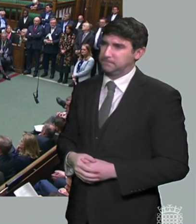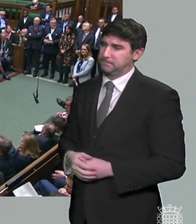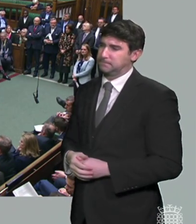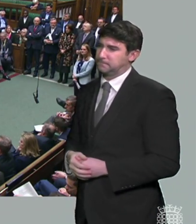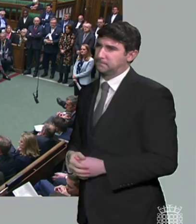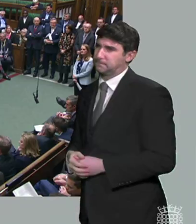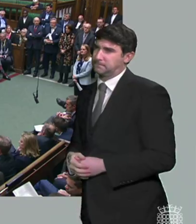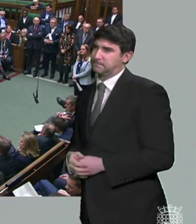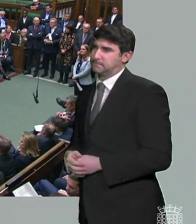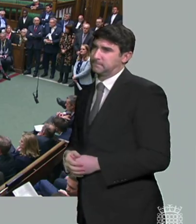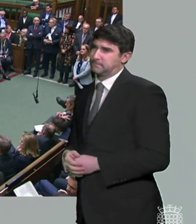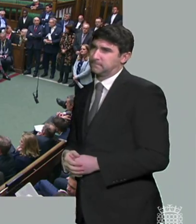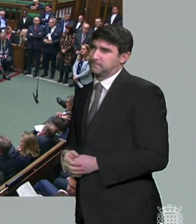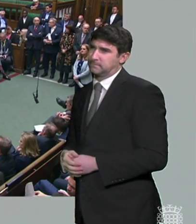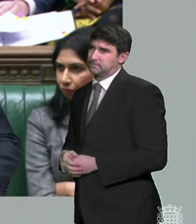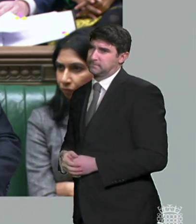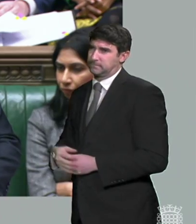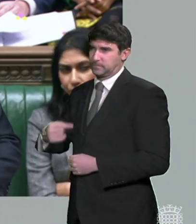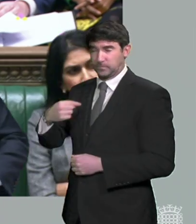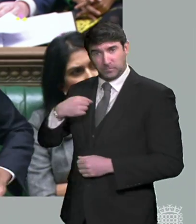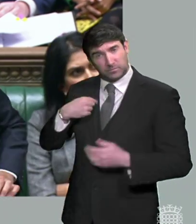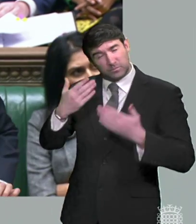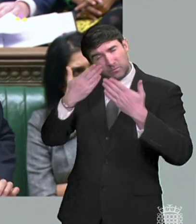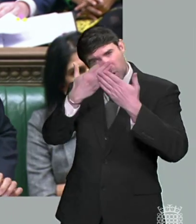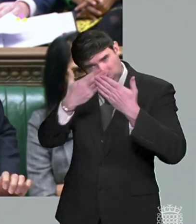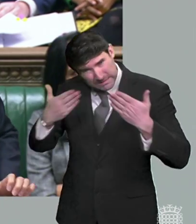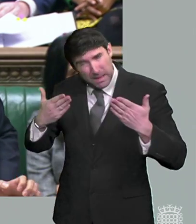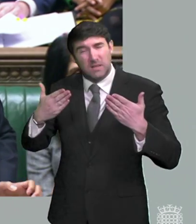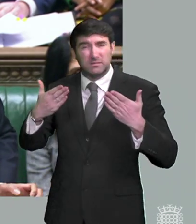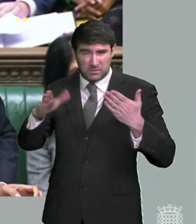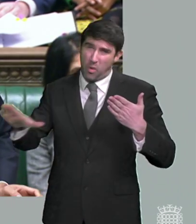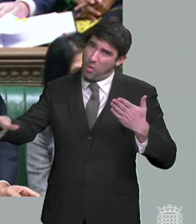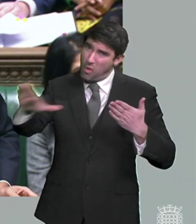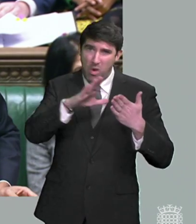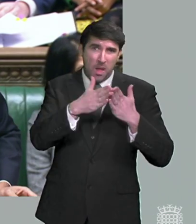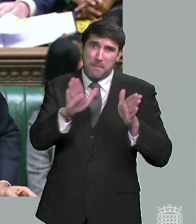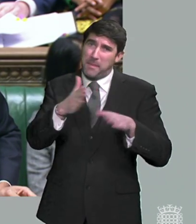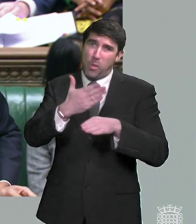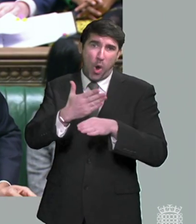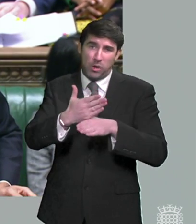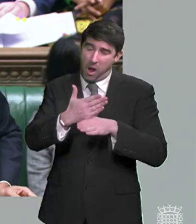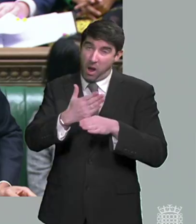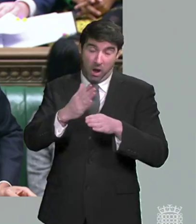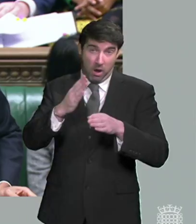We have enormous respect and gratitude for all our public sector workers, especially those in the NHS.